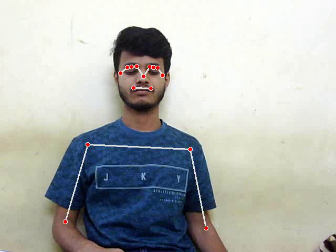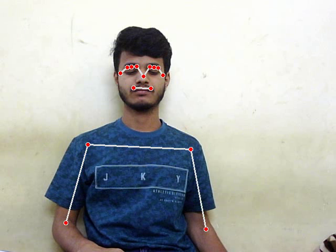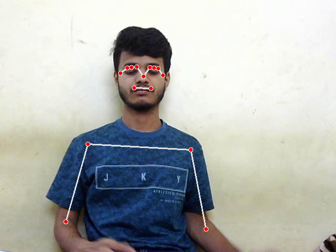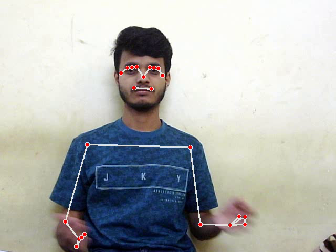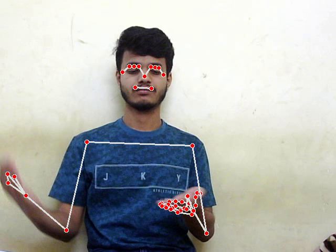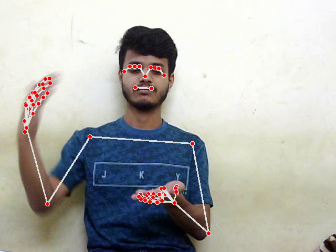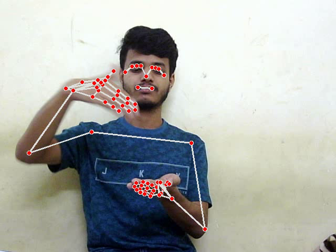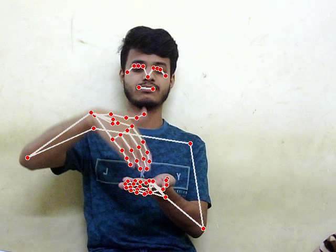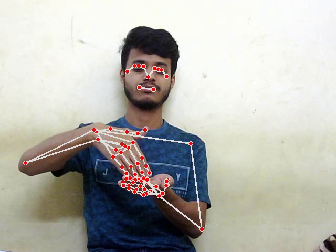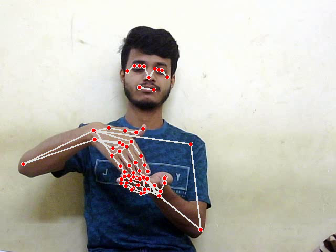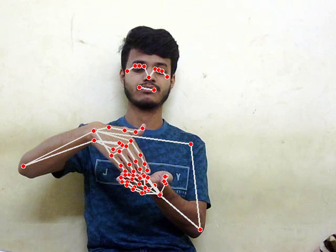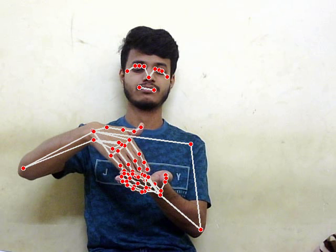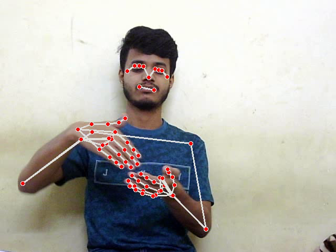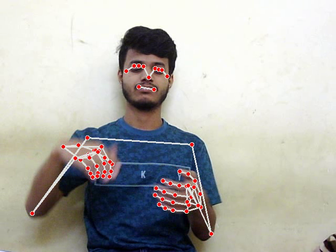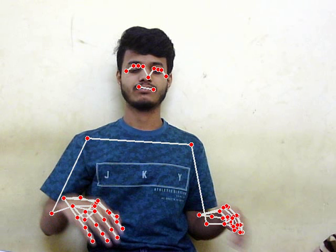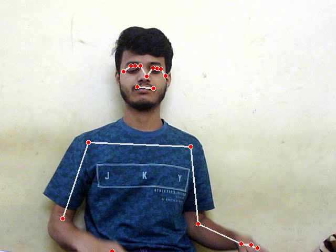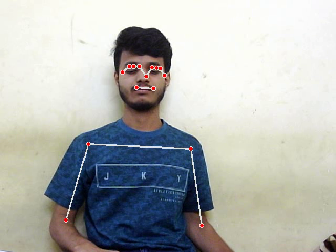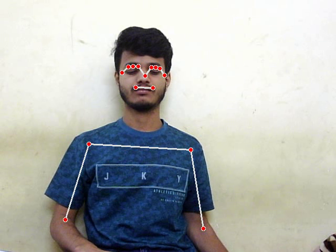again